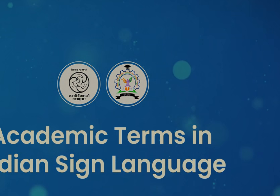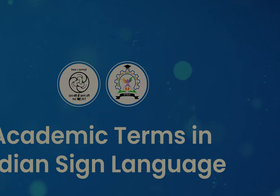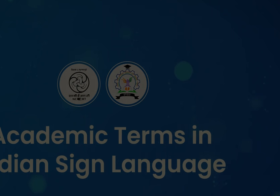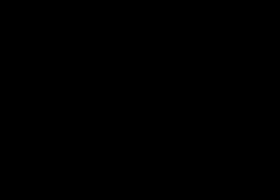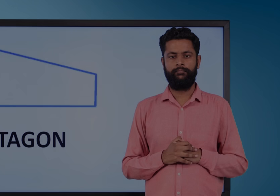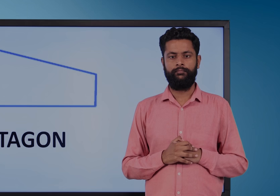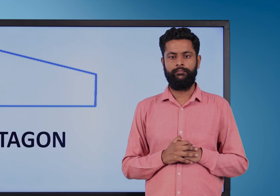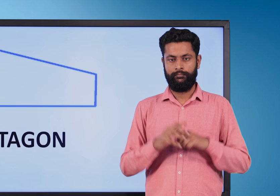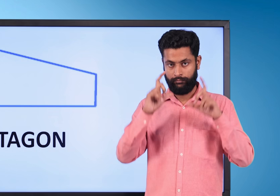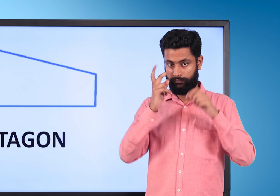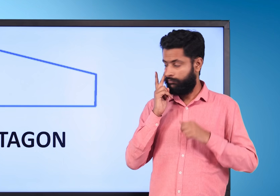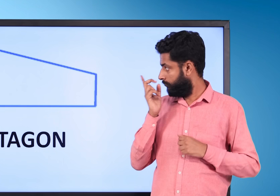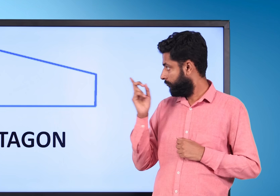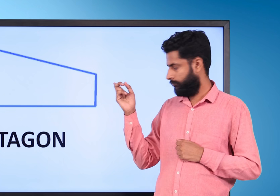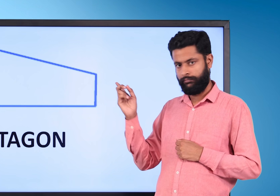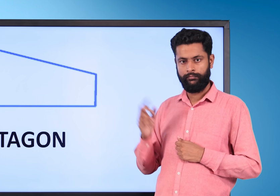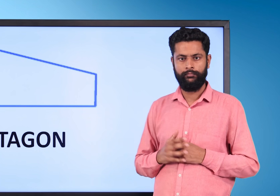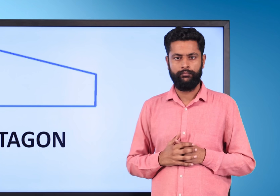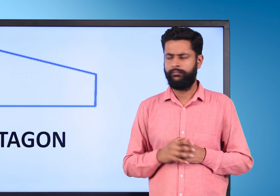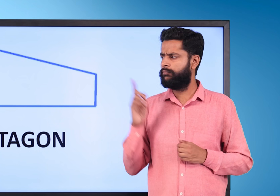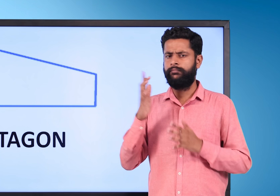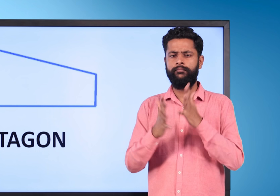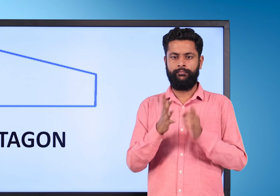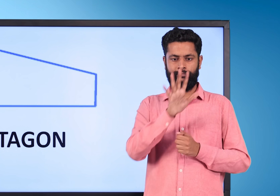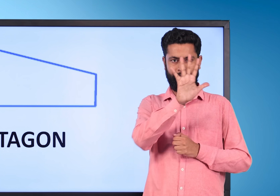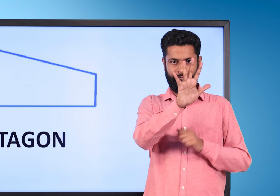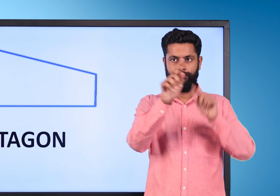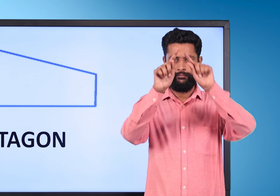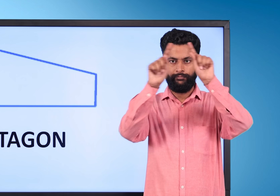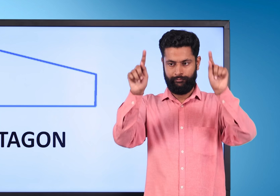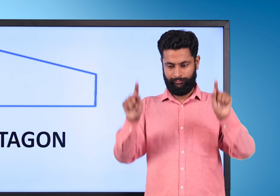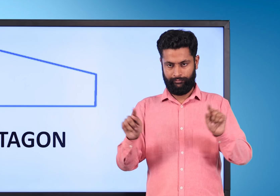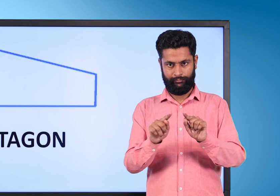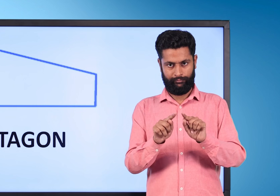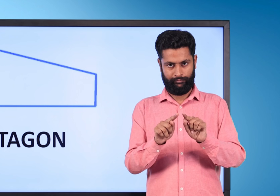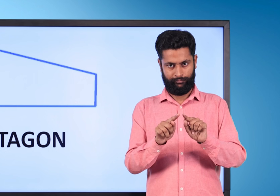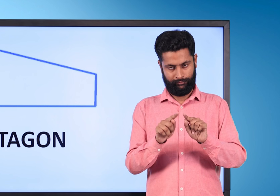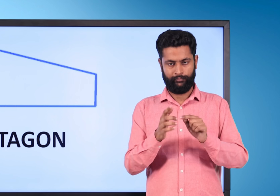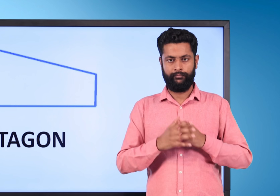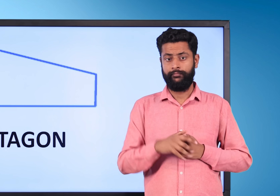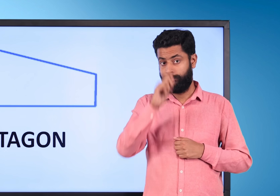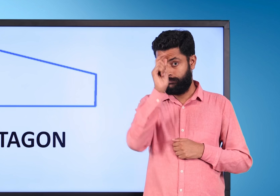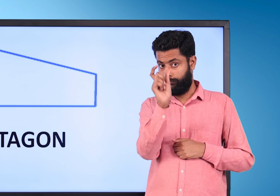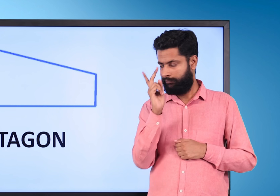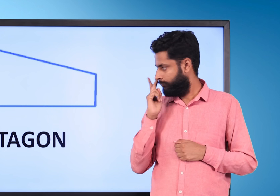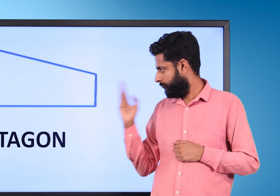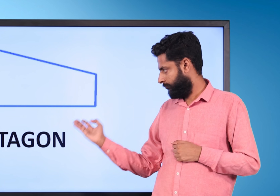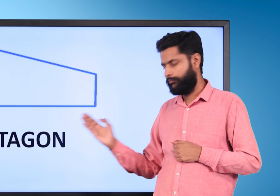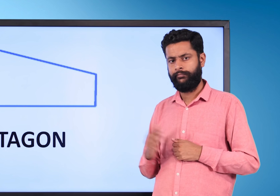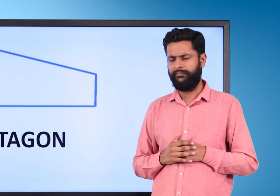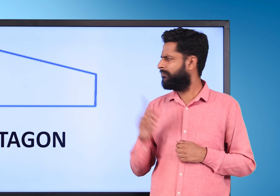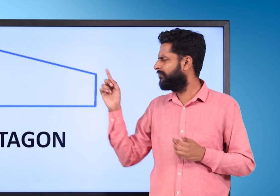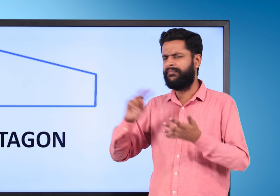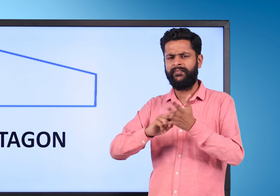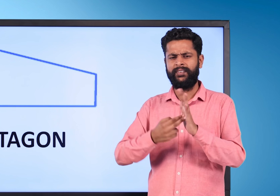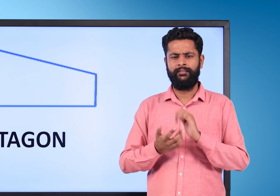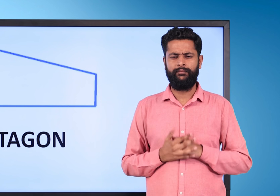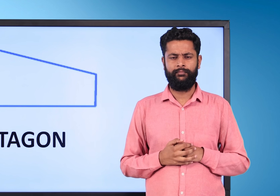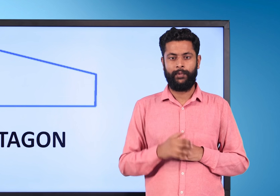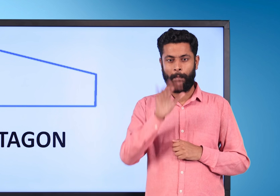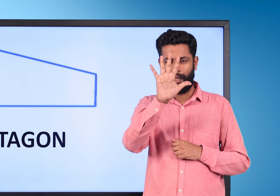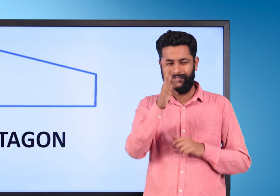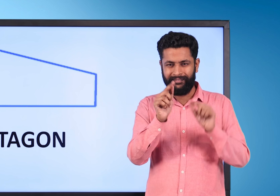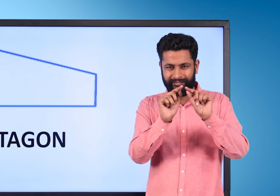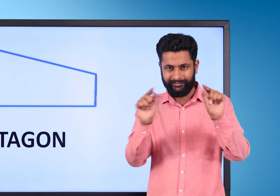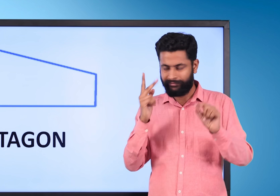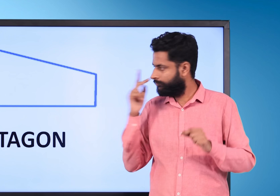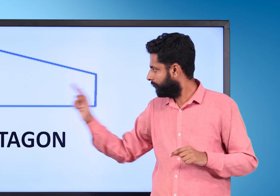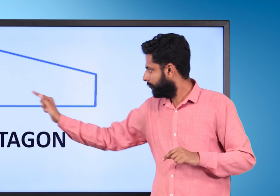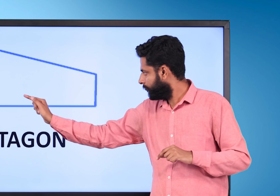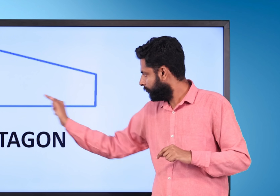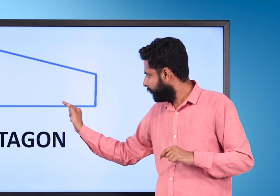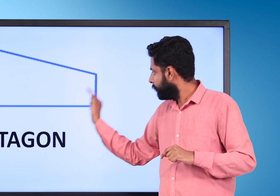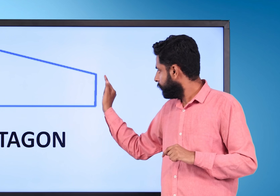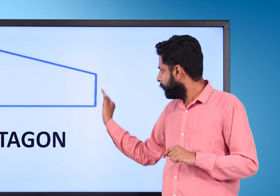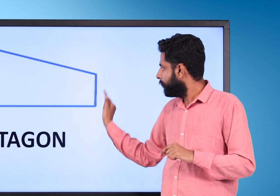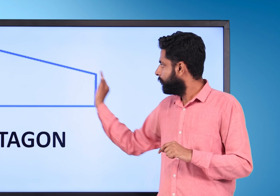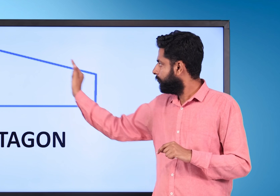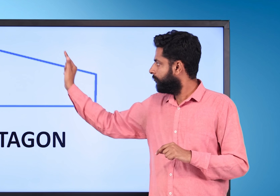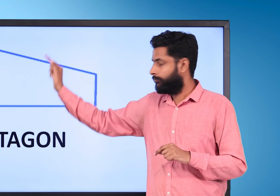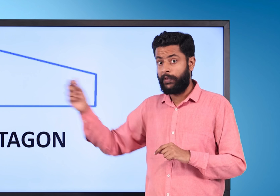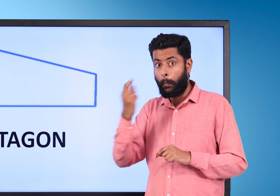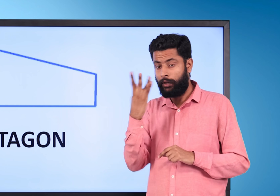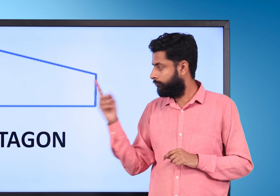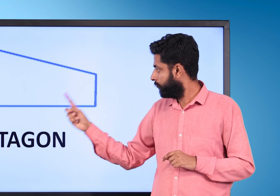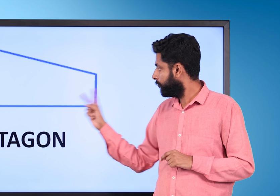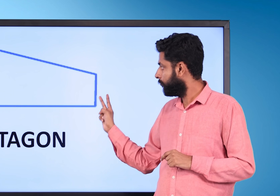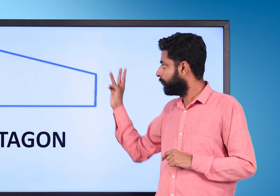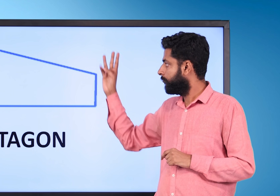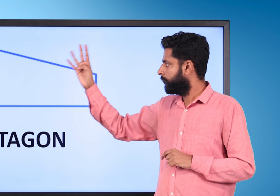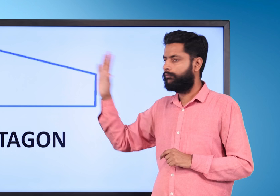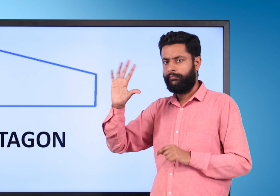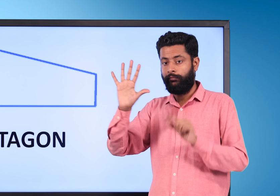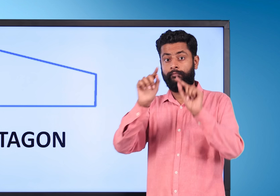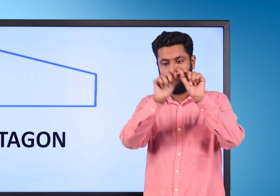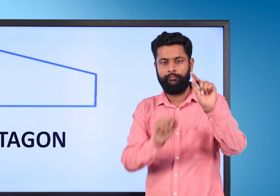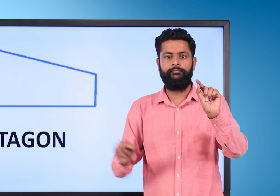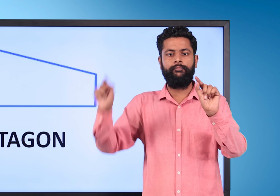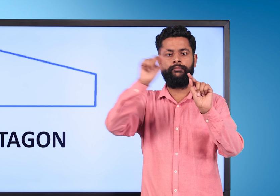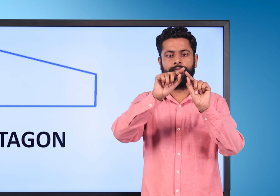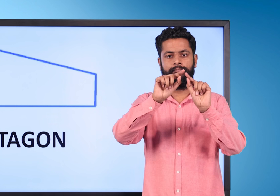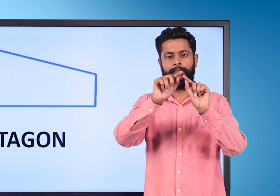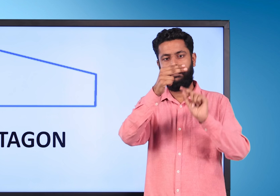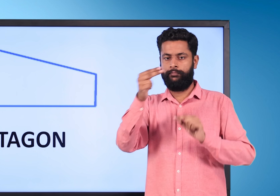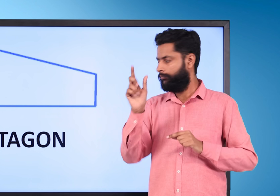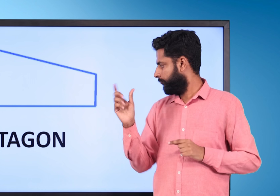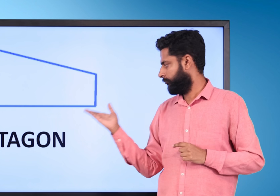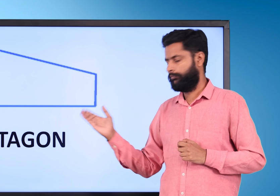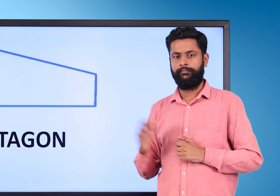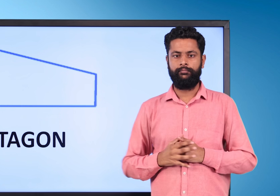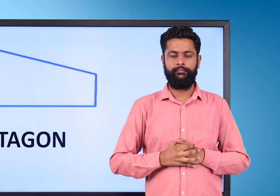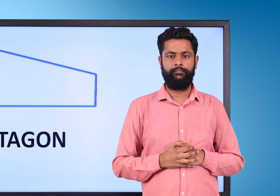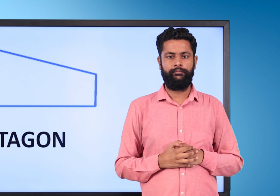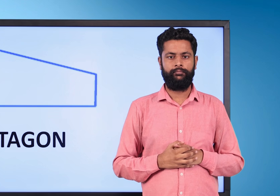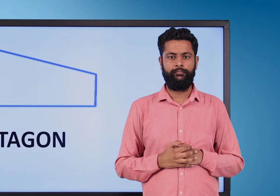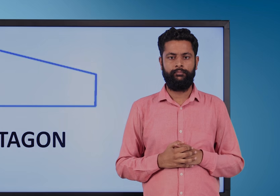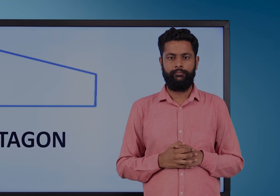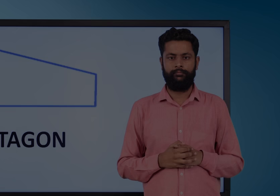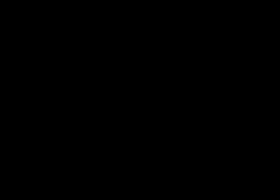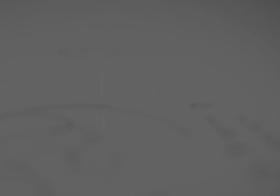This is the sign for pentagon. It is a polygon with 5 sides.